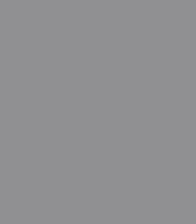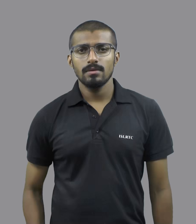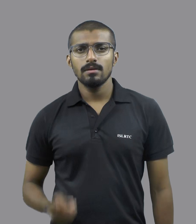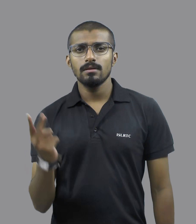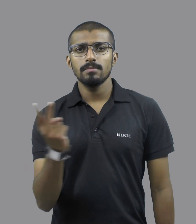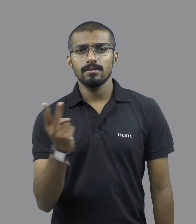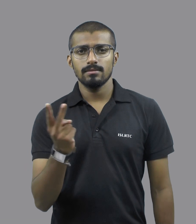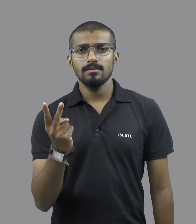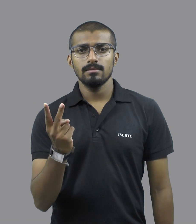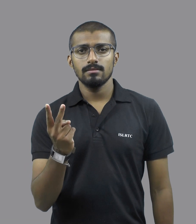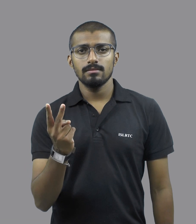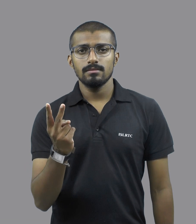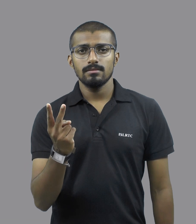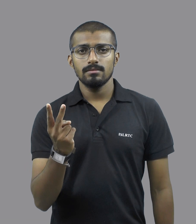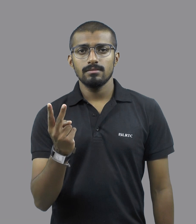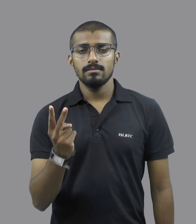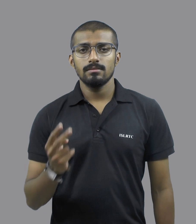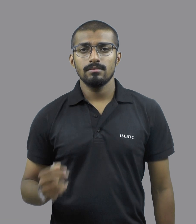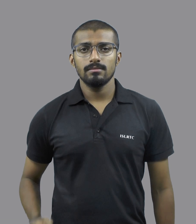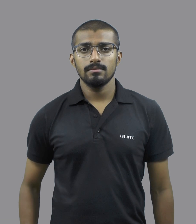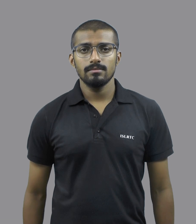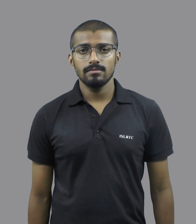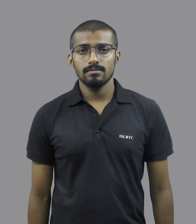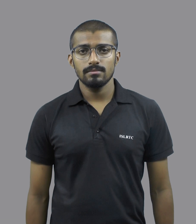Both Couple Pair